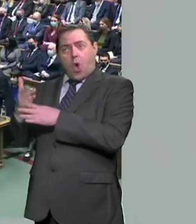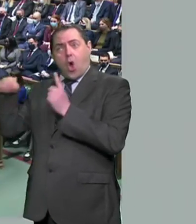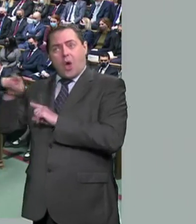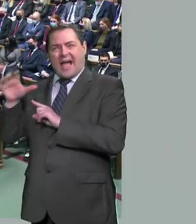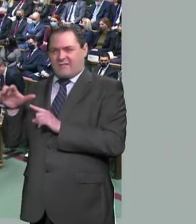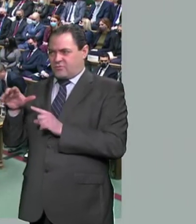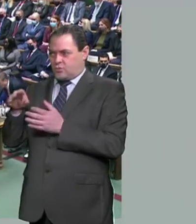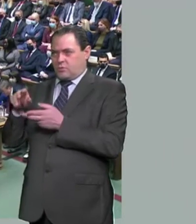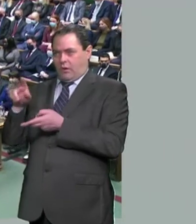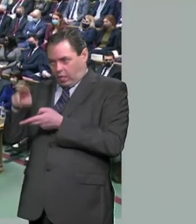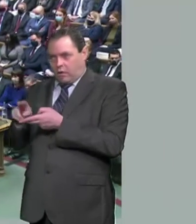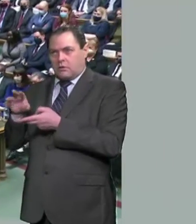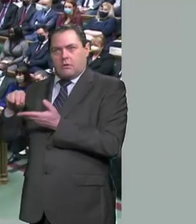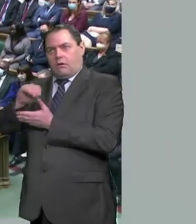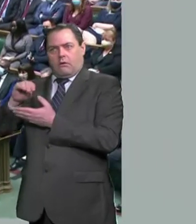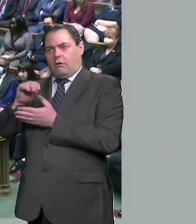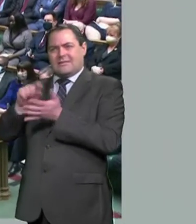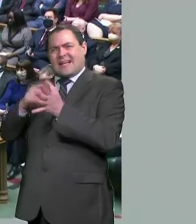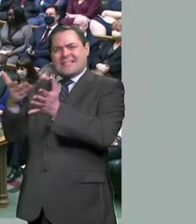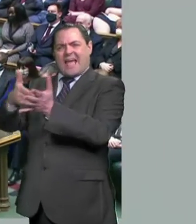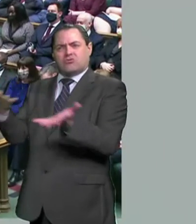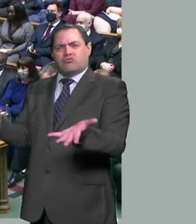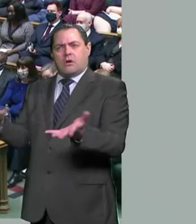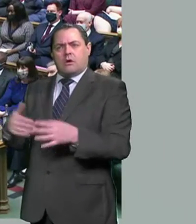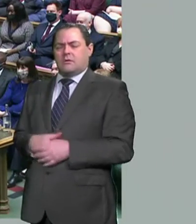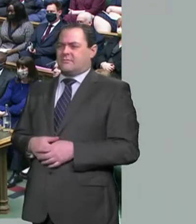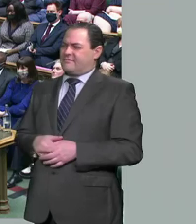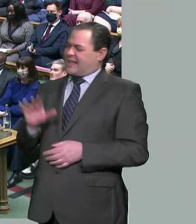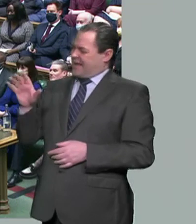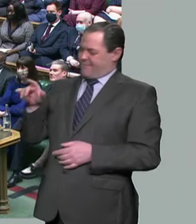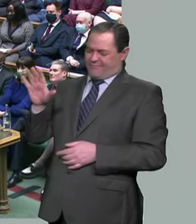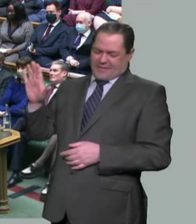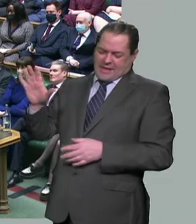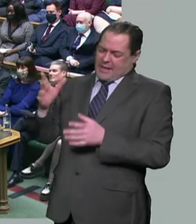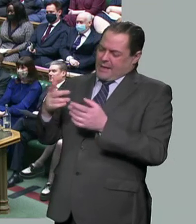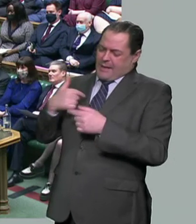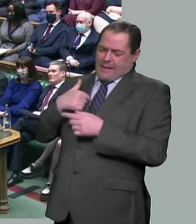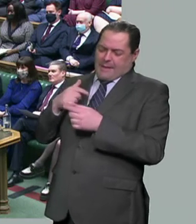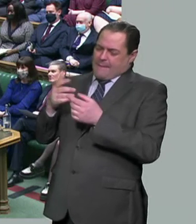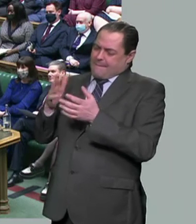Let’s just get to the heart of what this is all about.